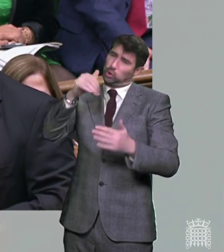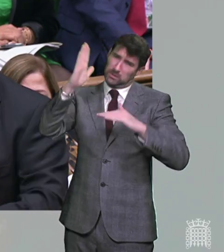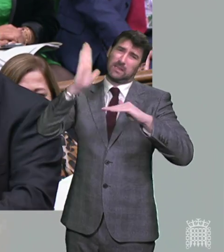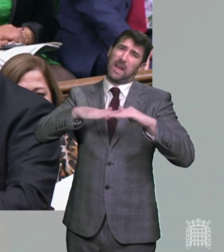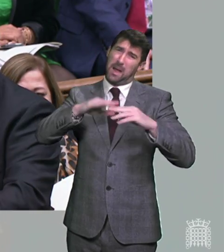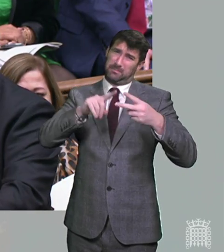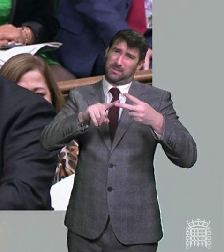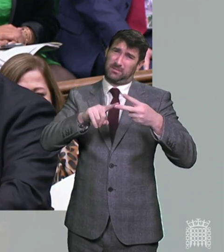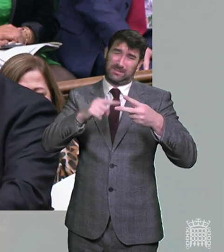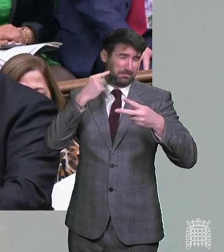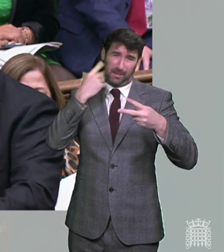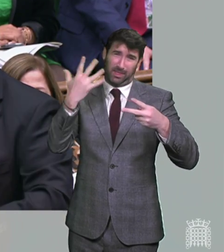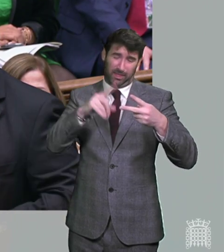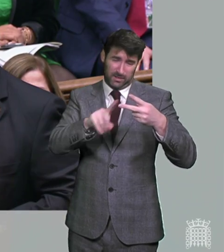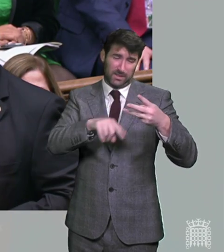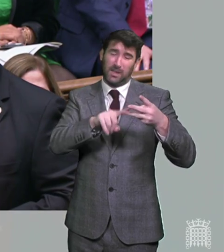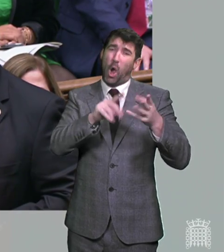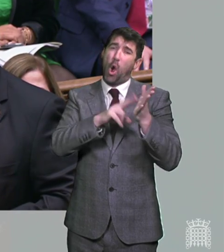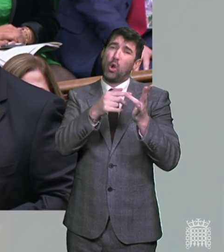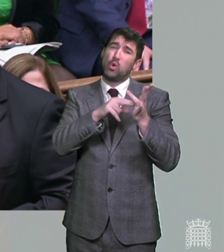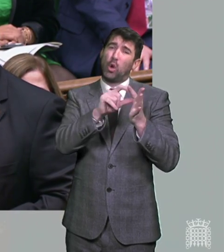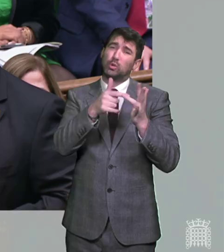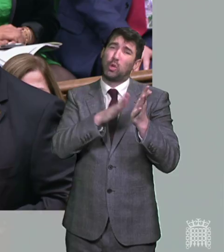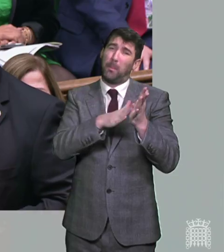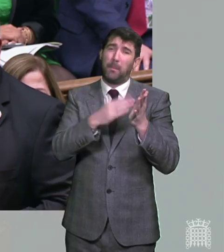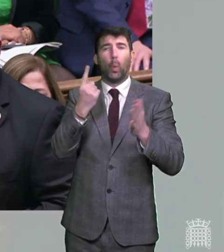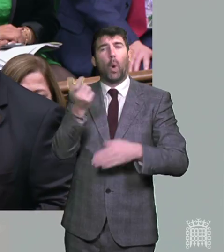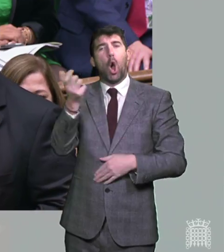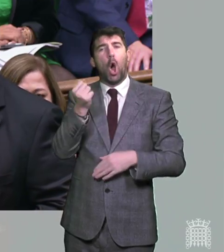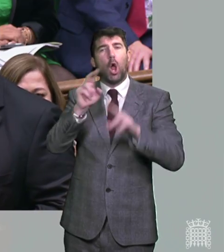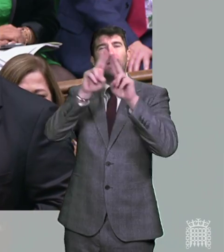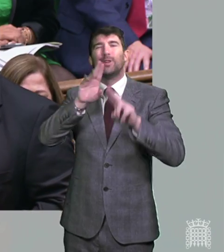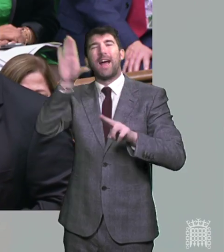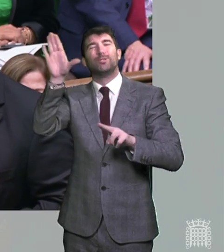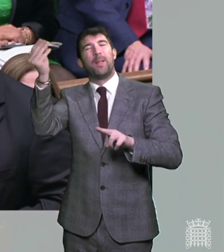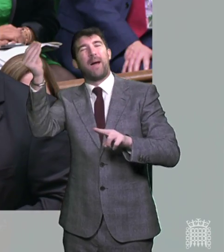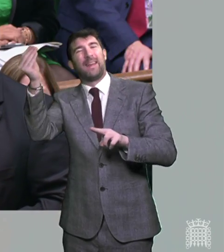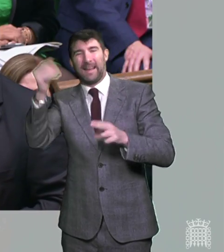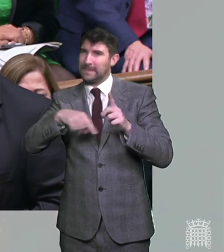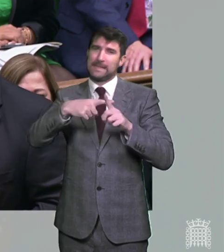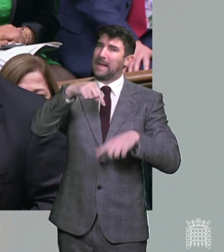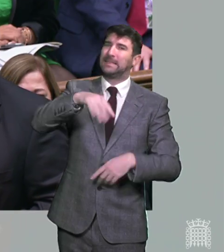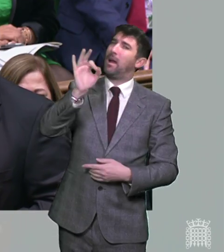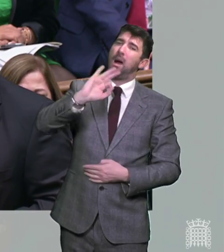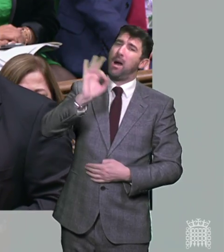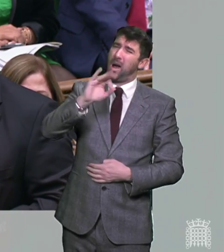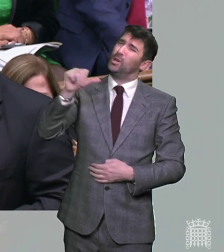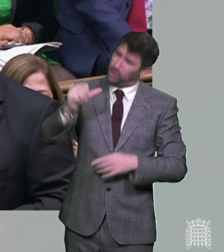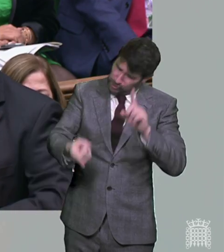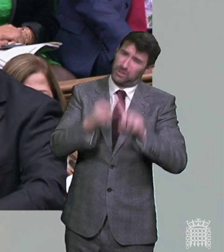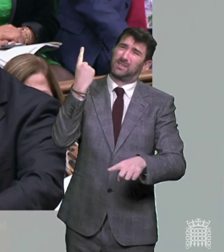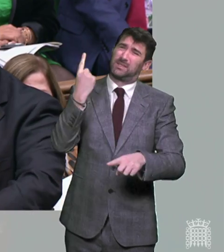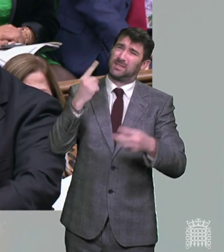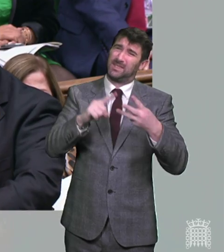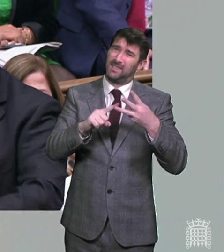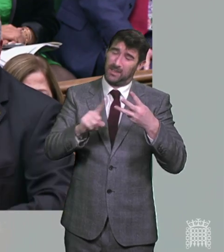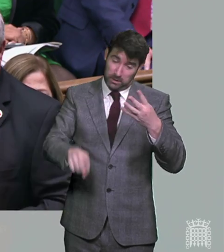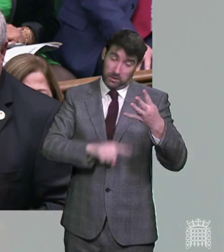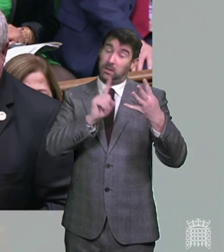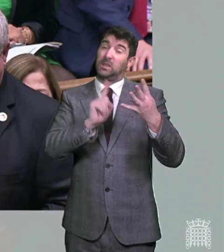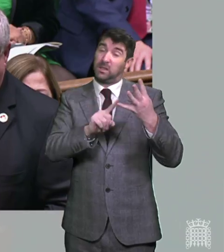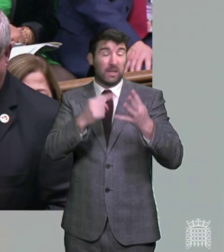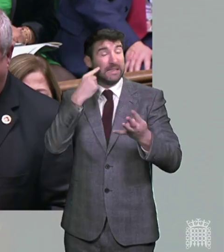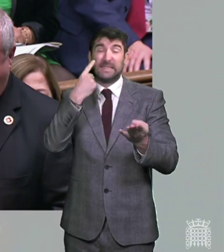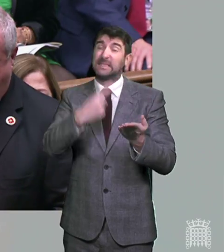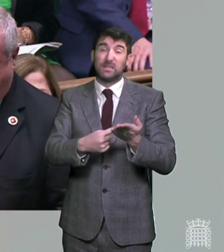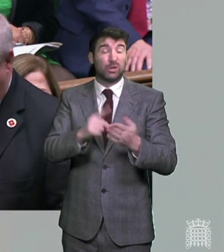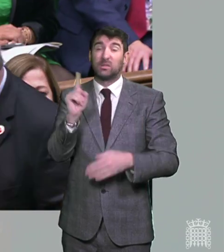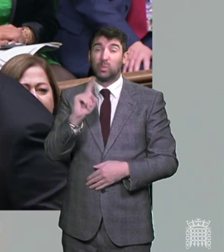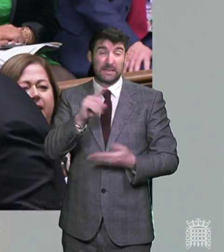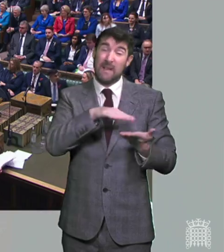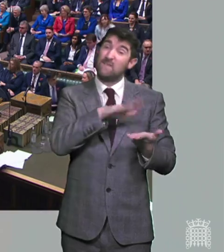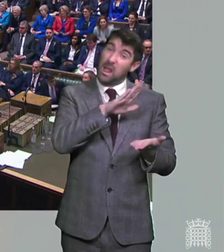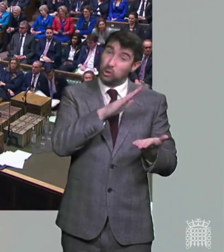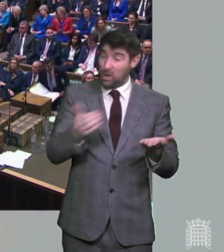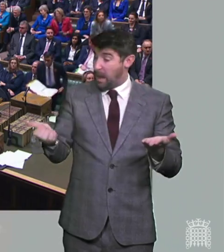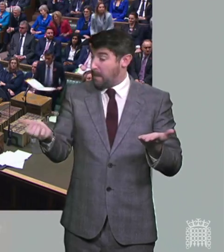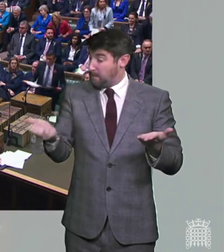And with all that new revenue, why not stand up today and take the easiest decision of all: to protect those most in need and increase benefits and pensions in line with inflation?